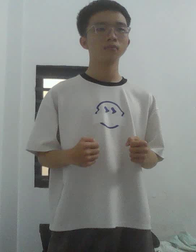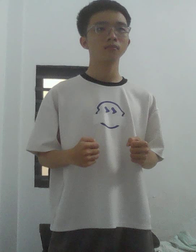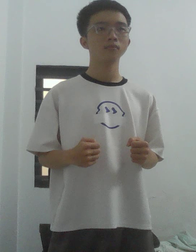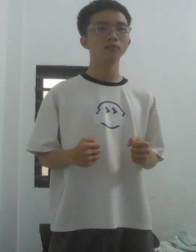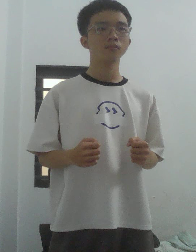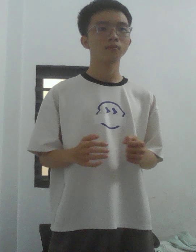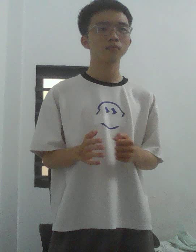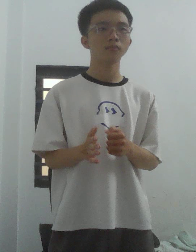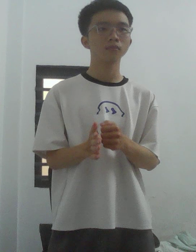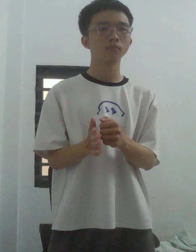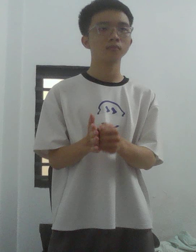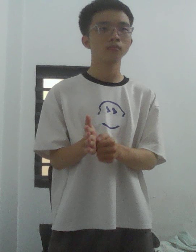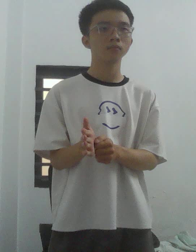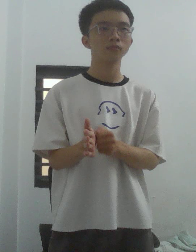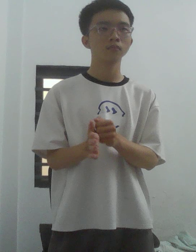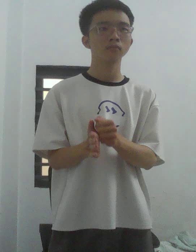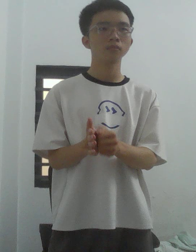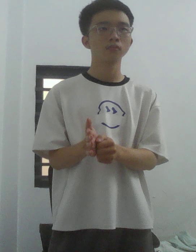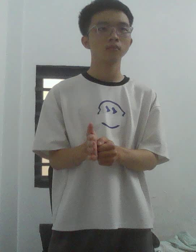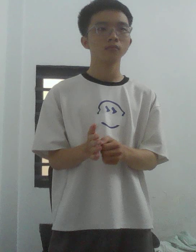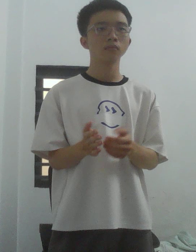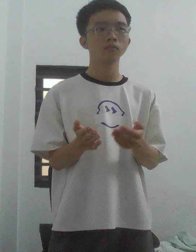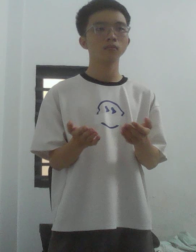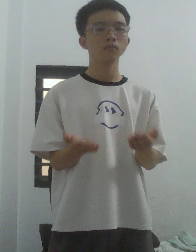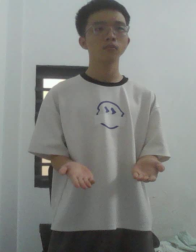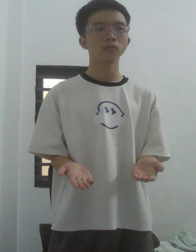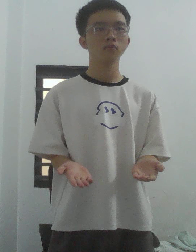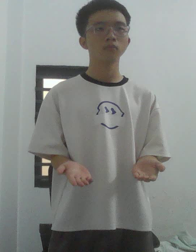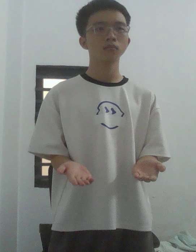thang nay